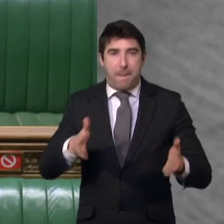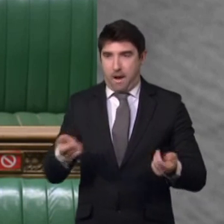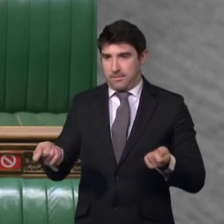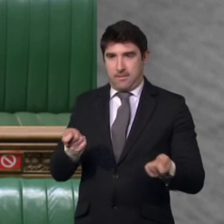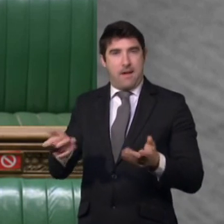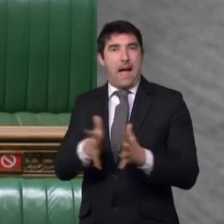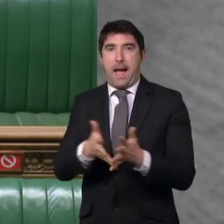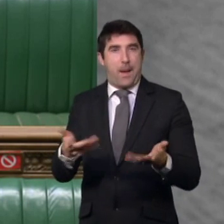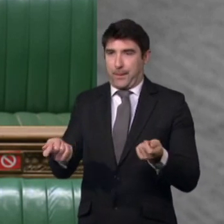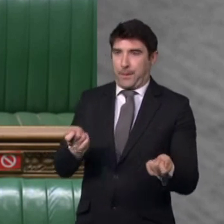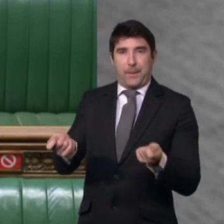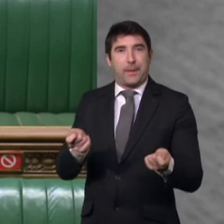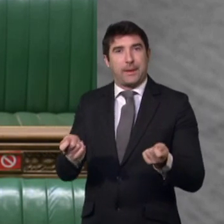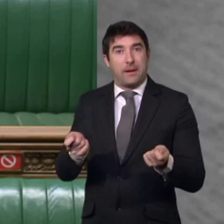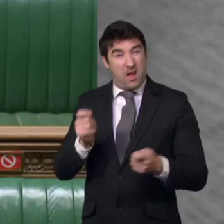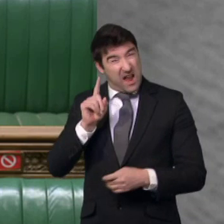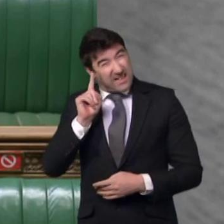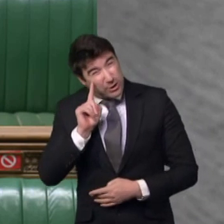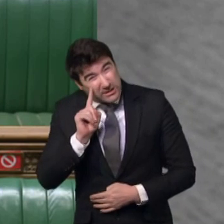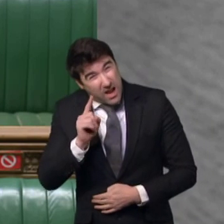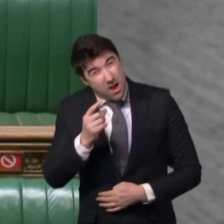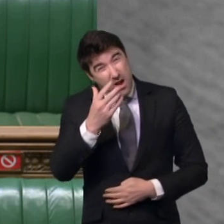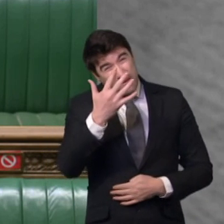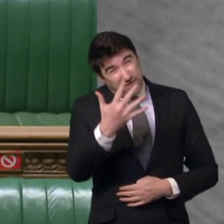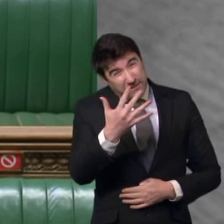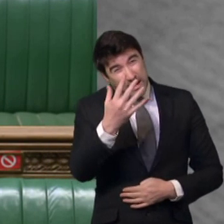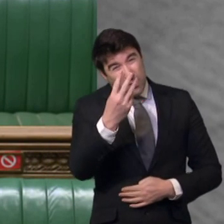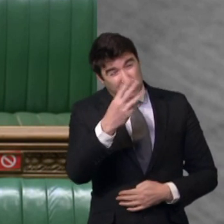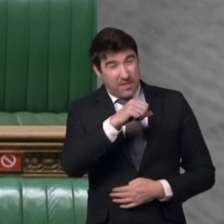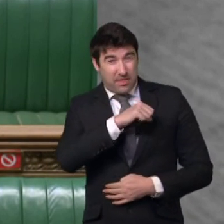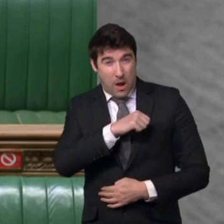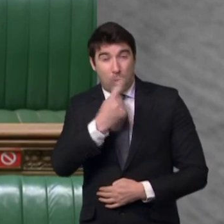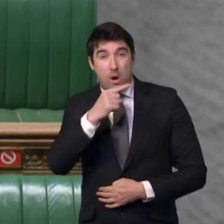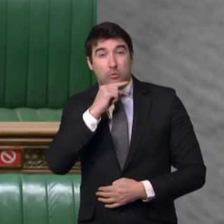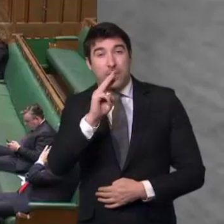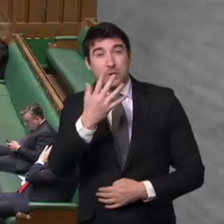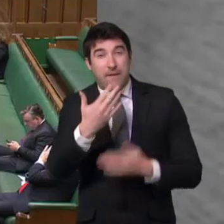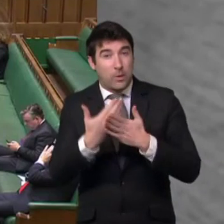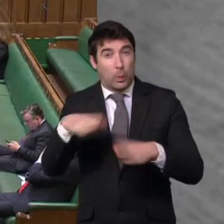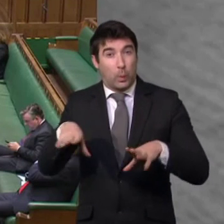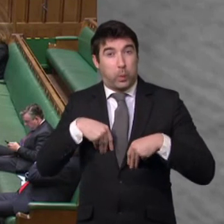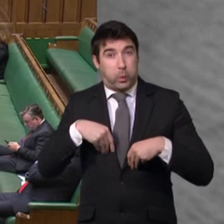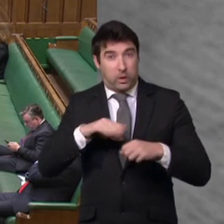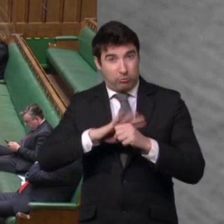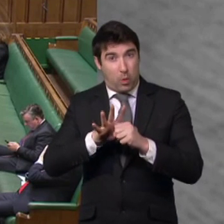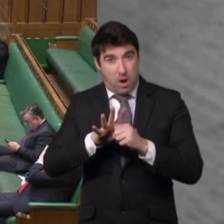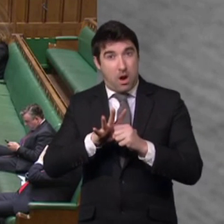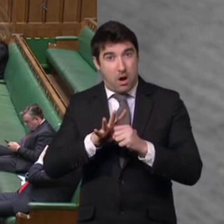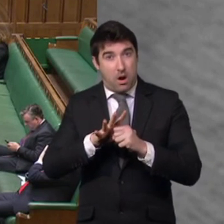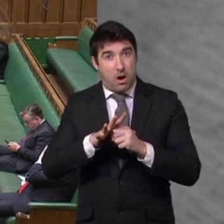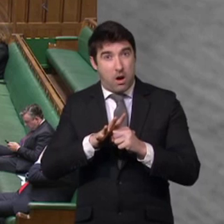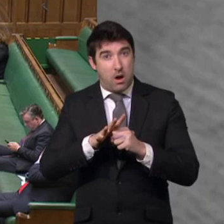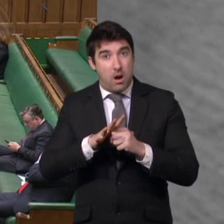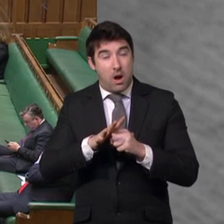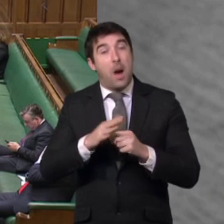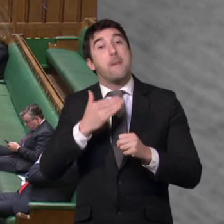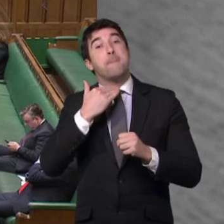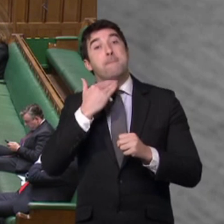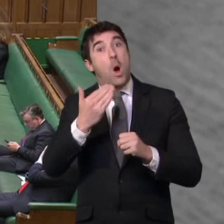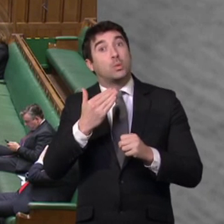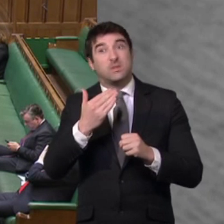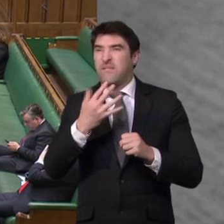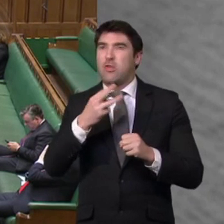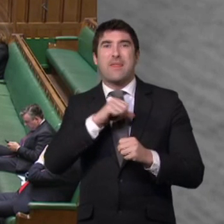Yesterday alone, 53,135 new cases were registered, the majority of which are believed to be the new variant.